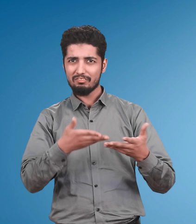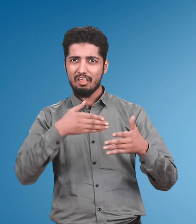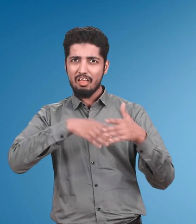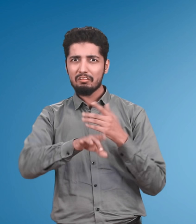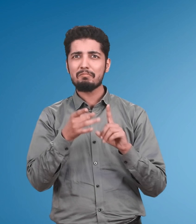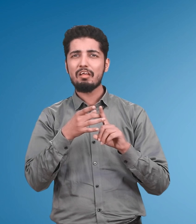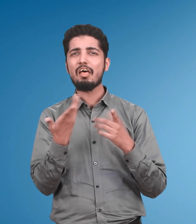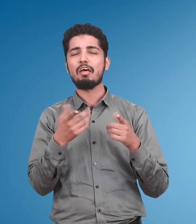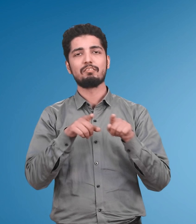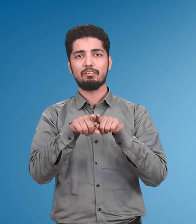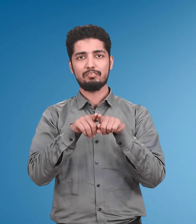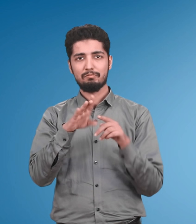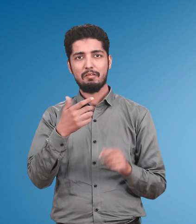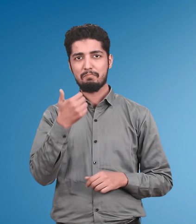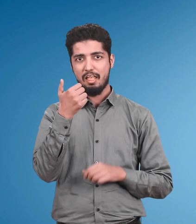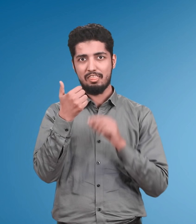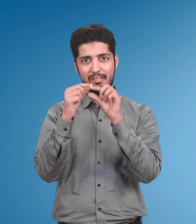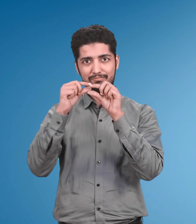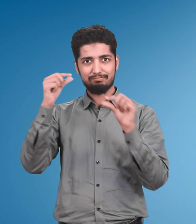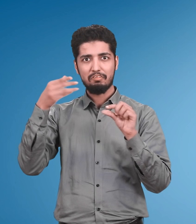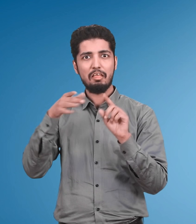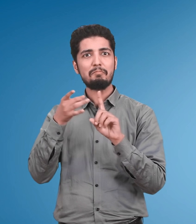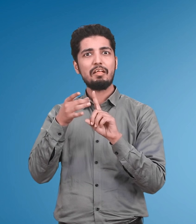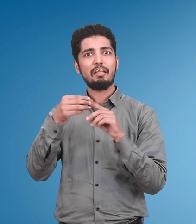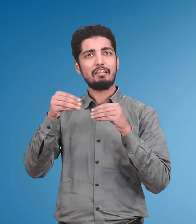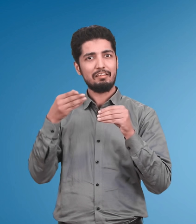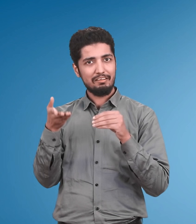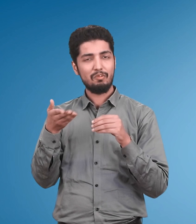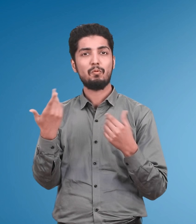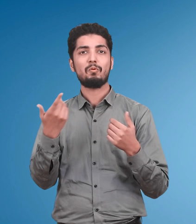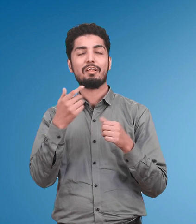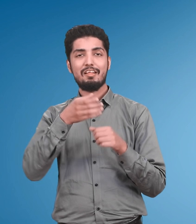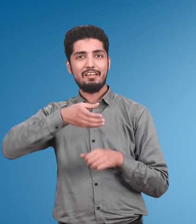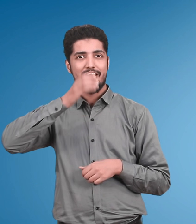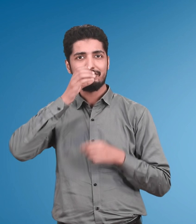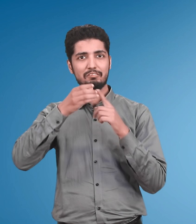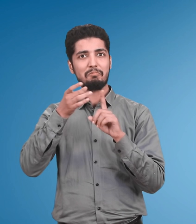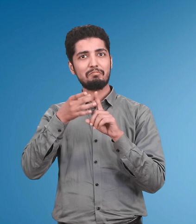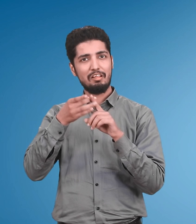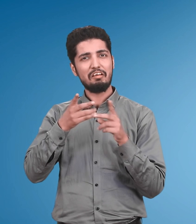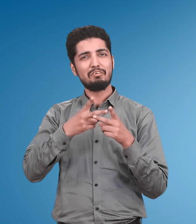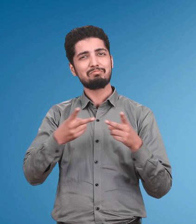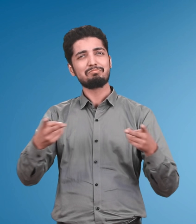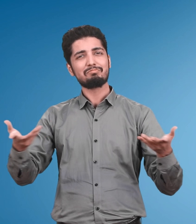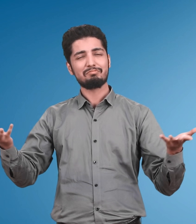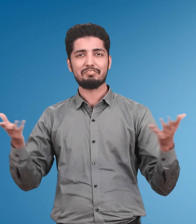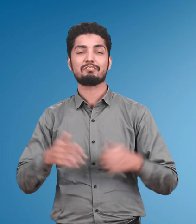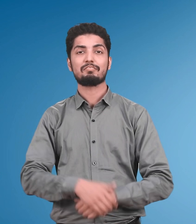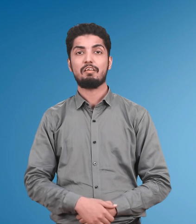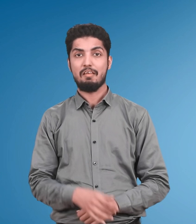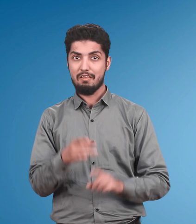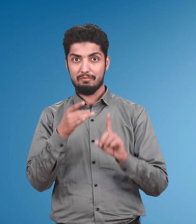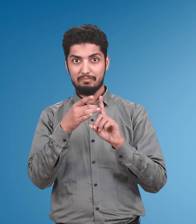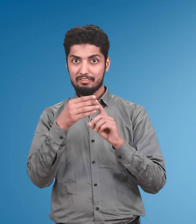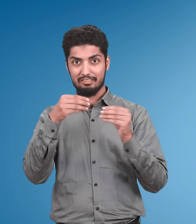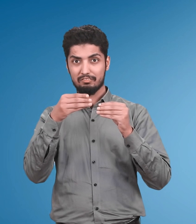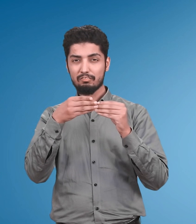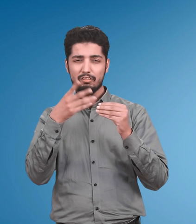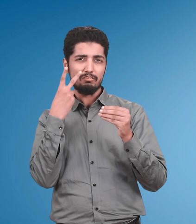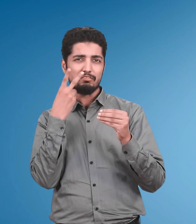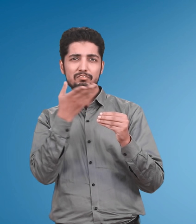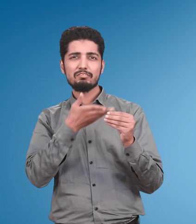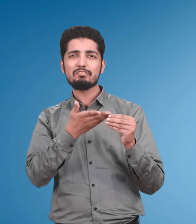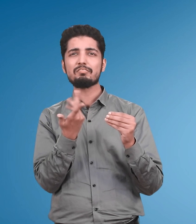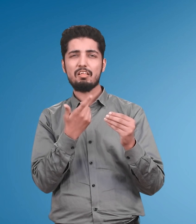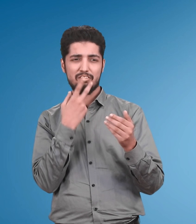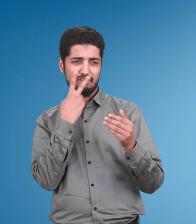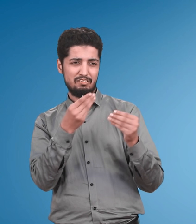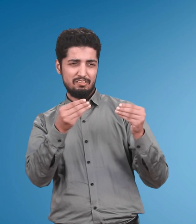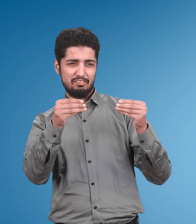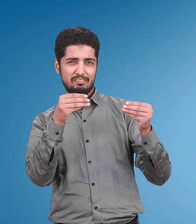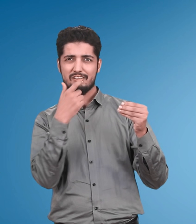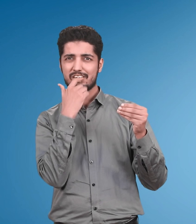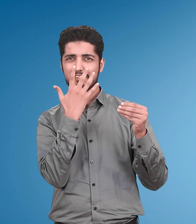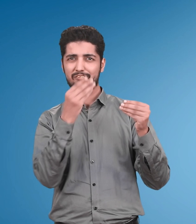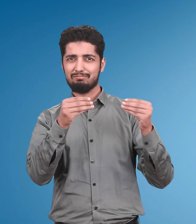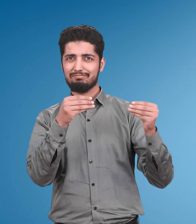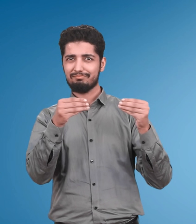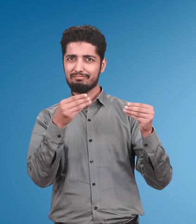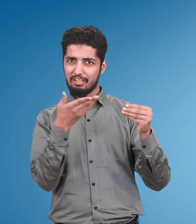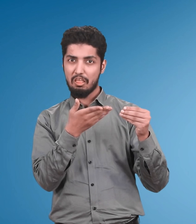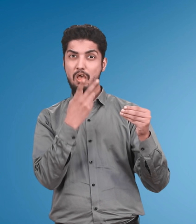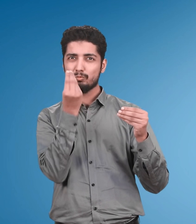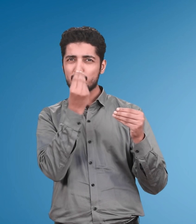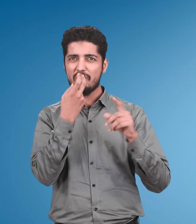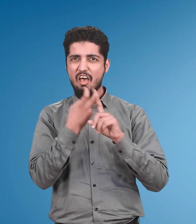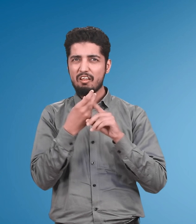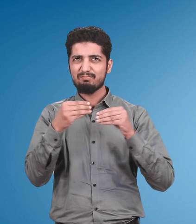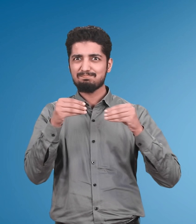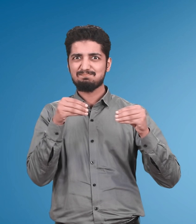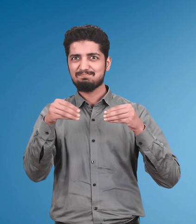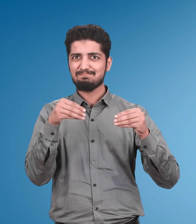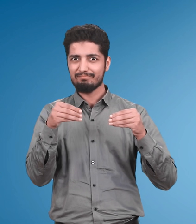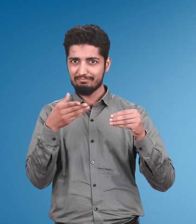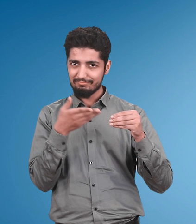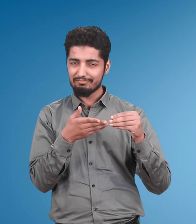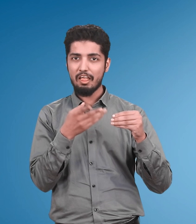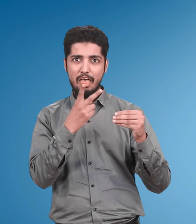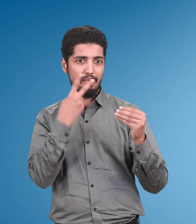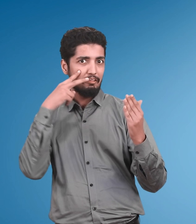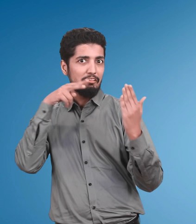for example, pens, glass, etc. Metals have lustre or shine, are hard and opaque.